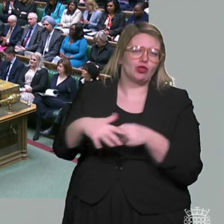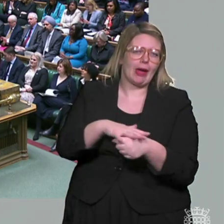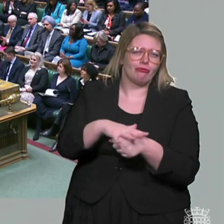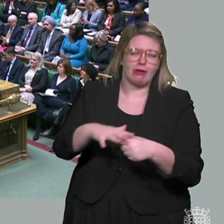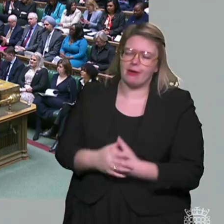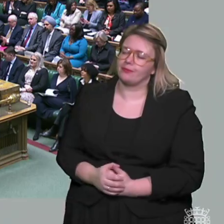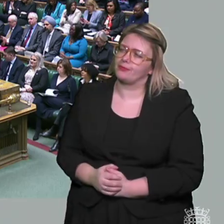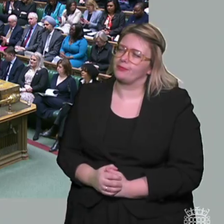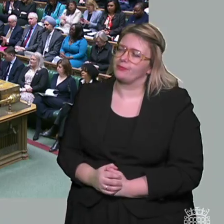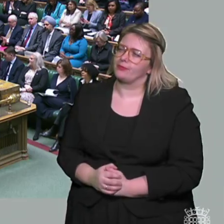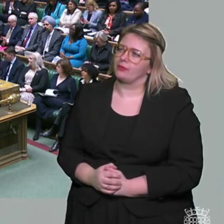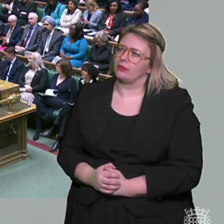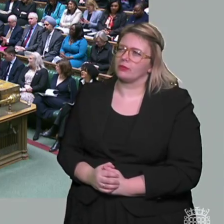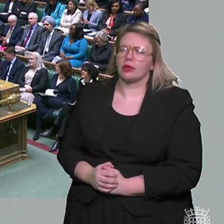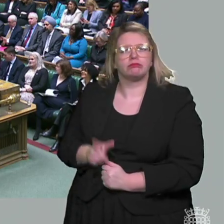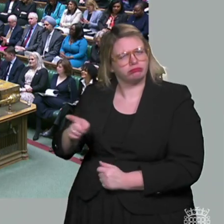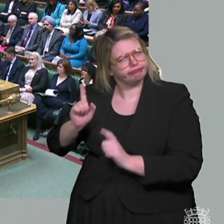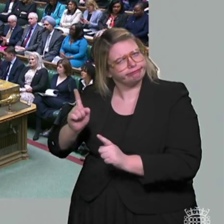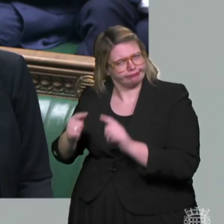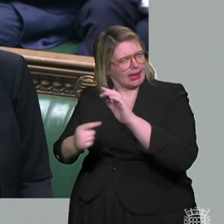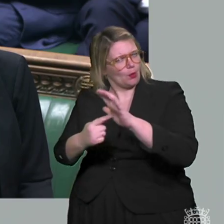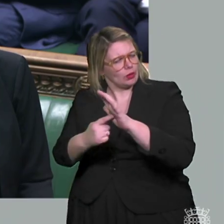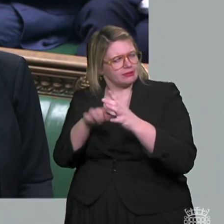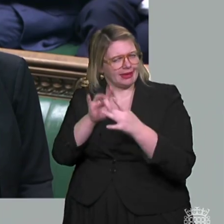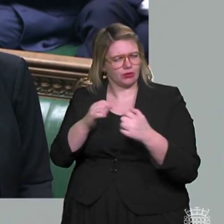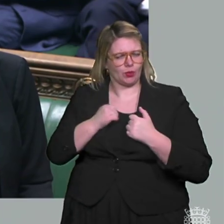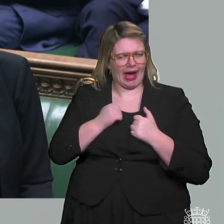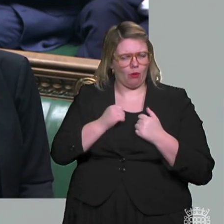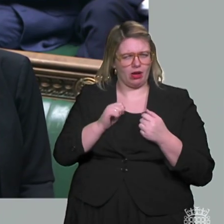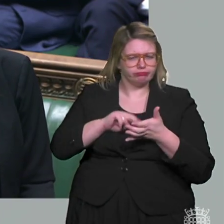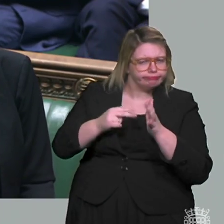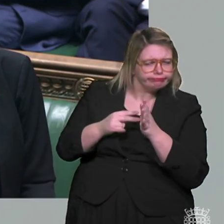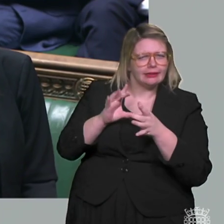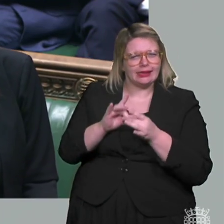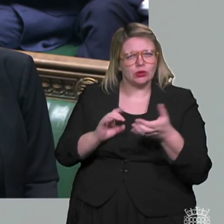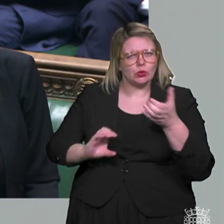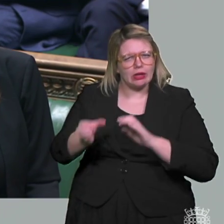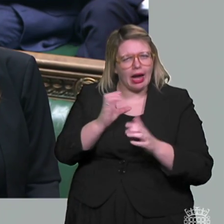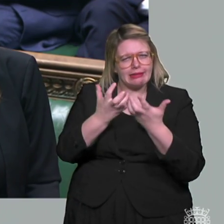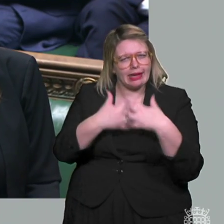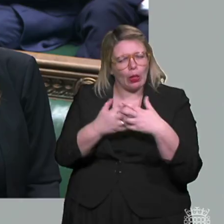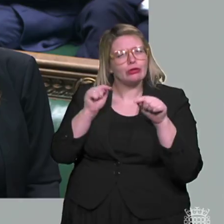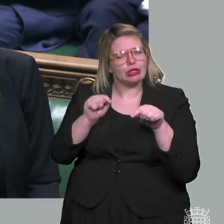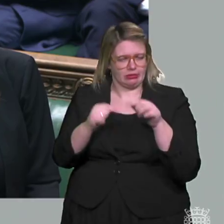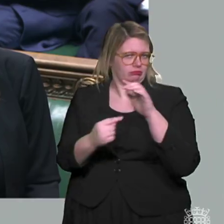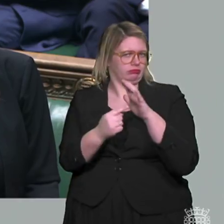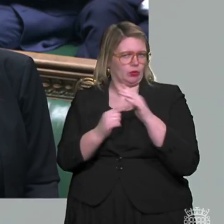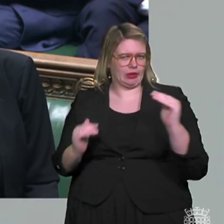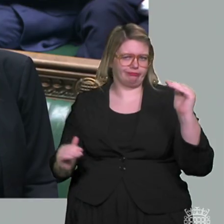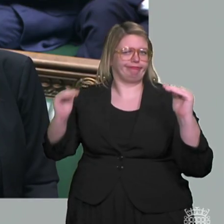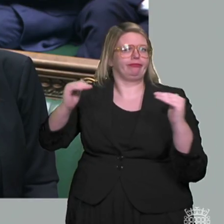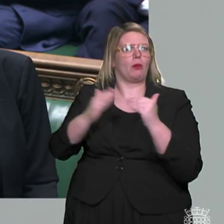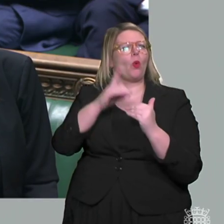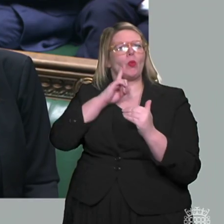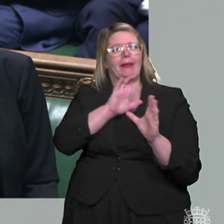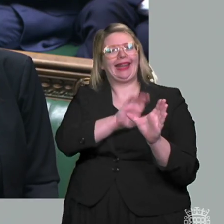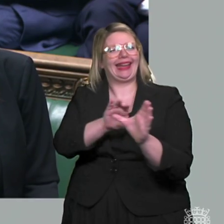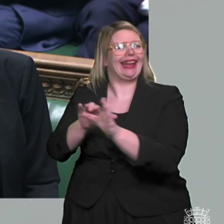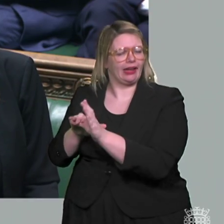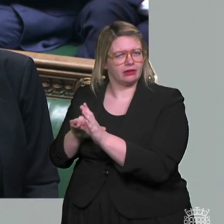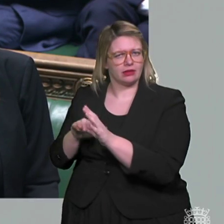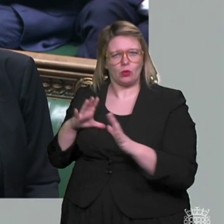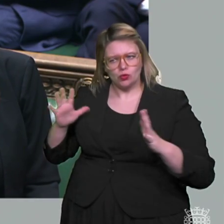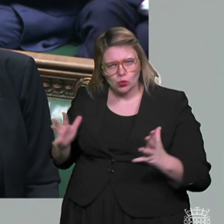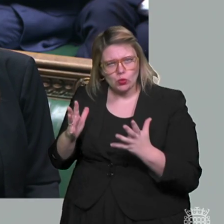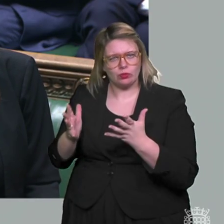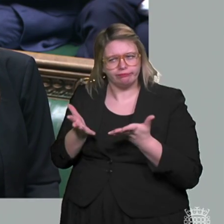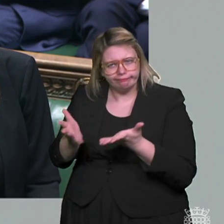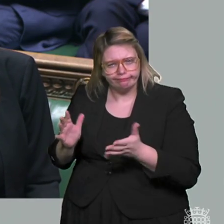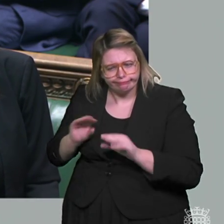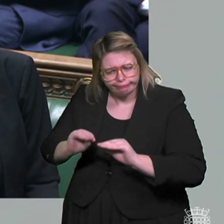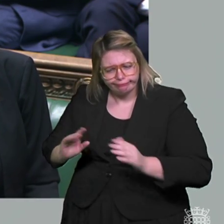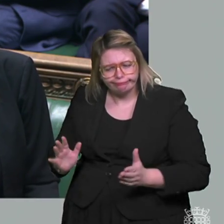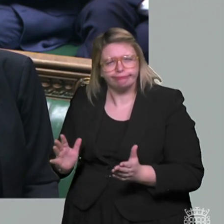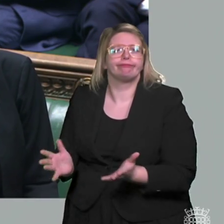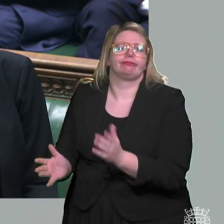We made this a key part of our science and technology framework because it is absolutely essential that we are empowering and enabling individuals and creating those skills from the off.